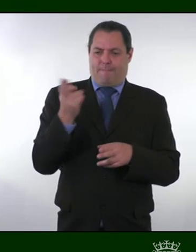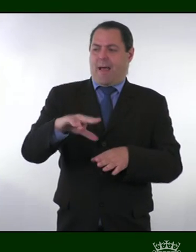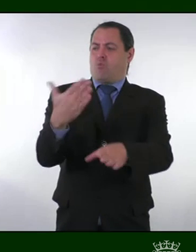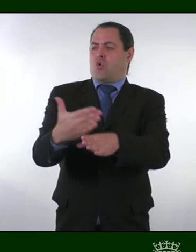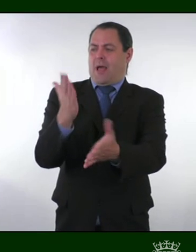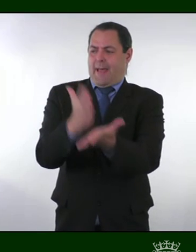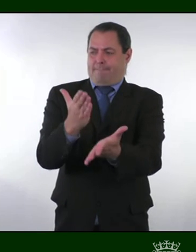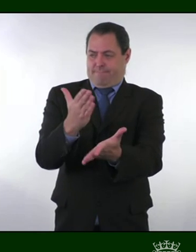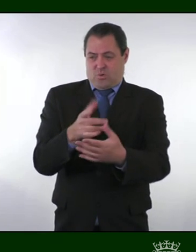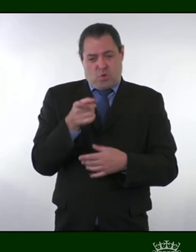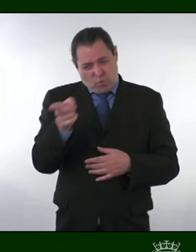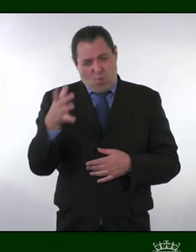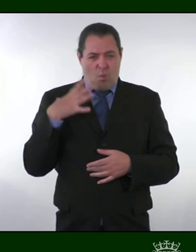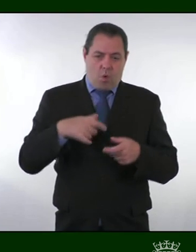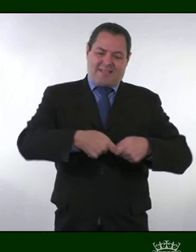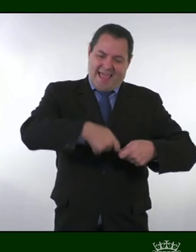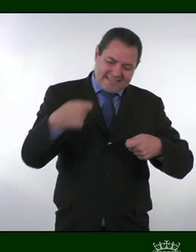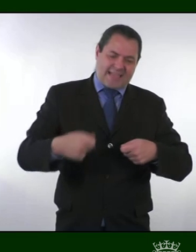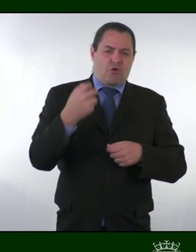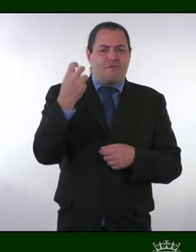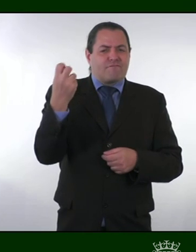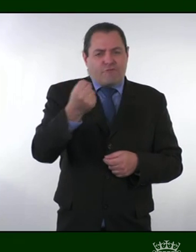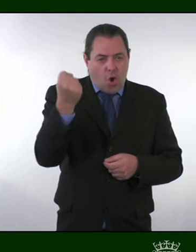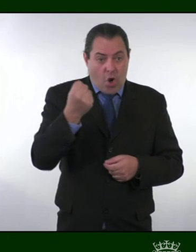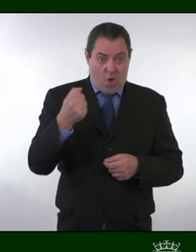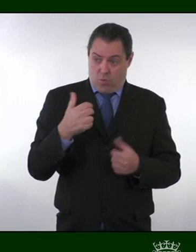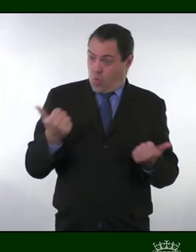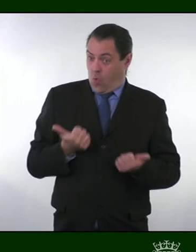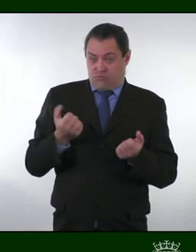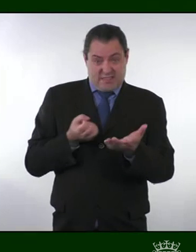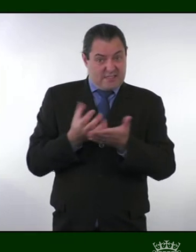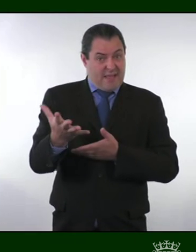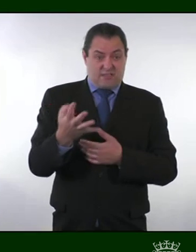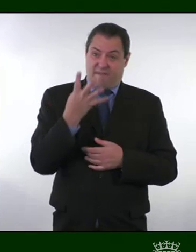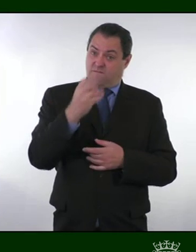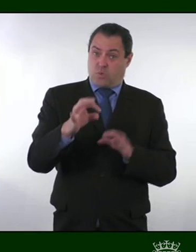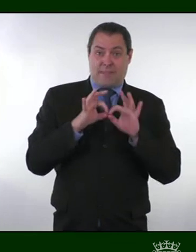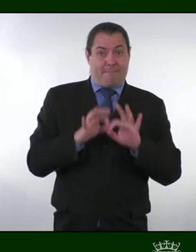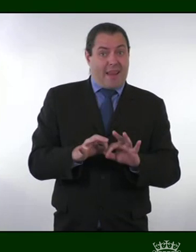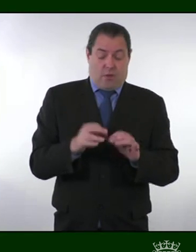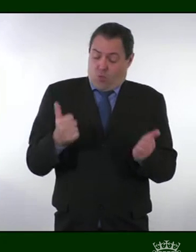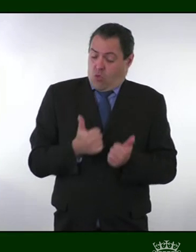What he wants to do is extend the furlough scheme, on which this country has already spent £40 billion.